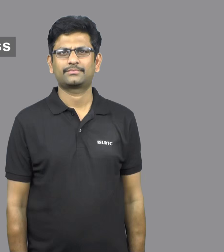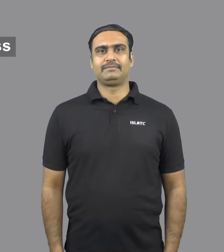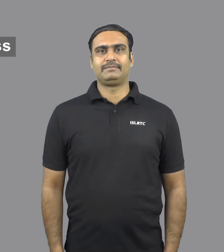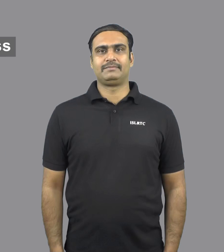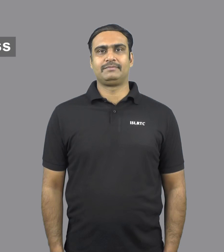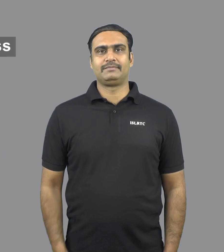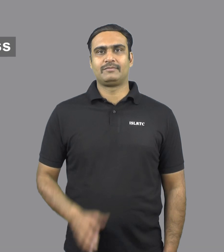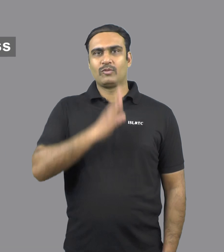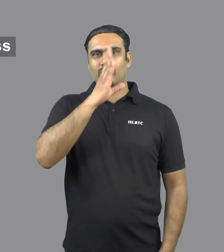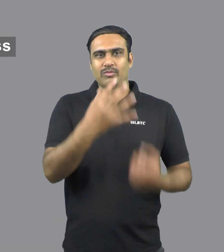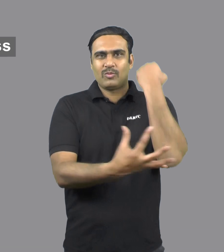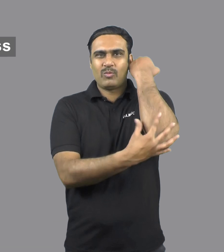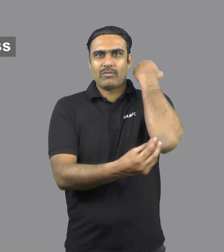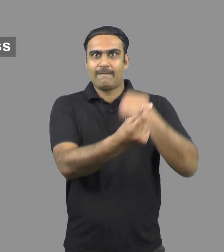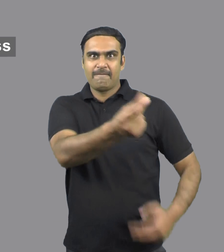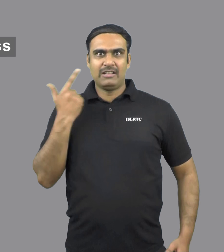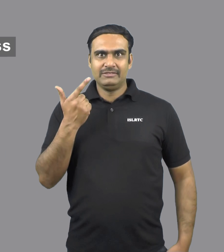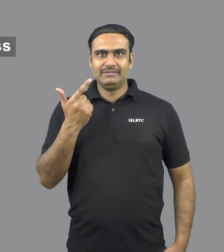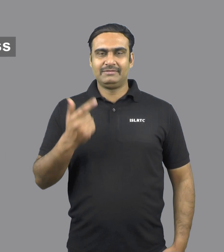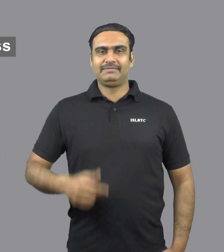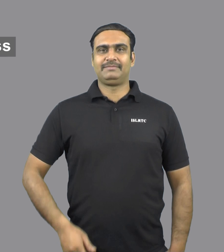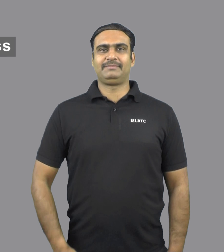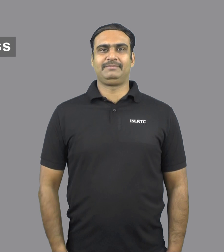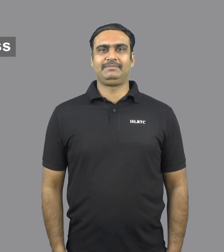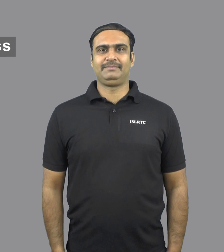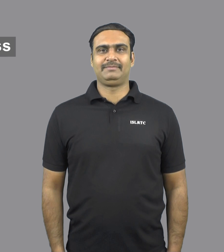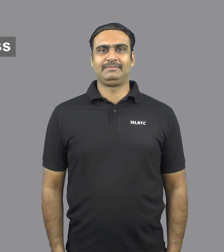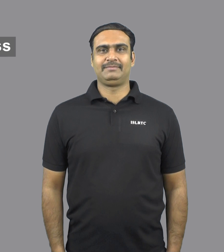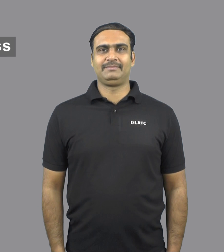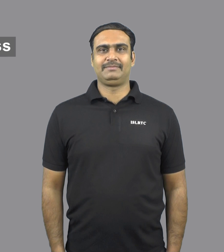Garib Rath Express